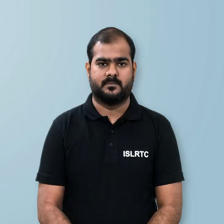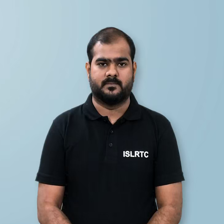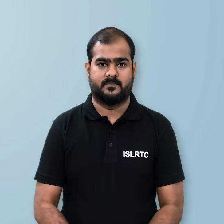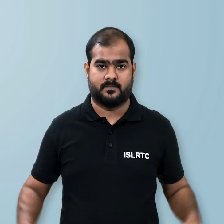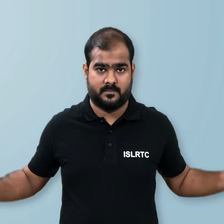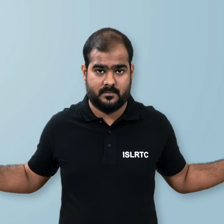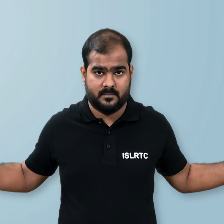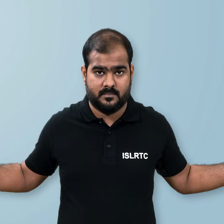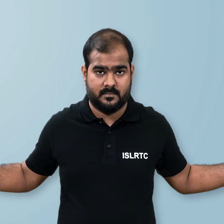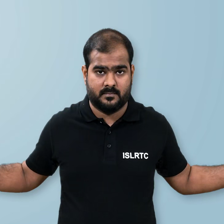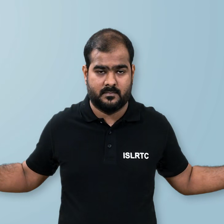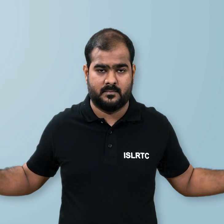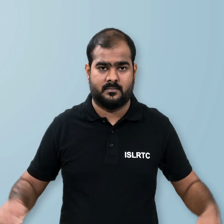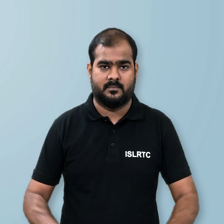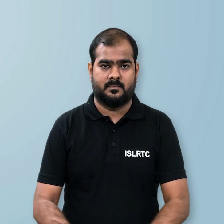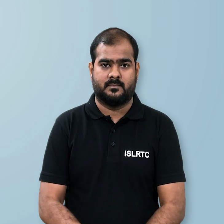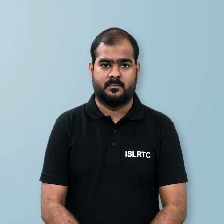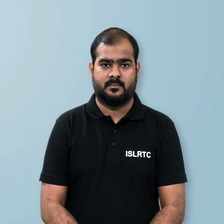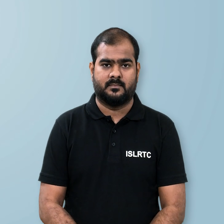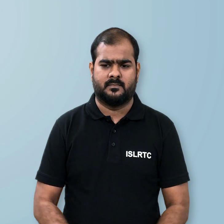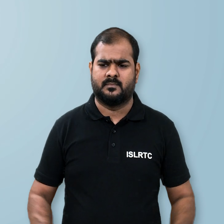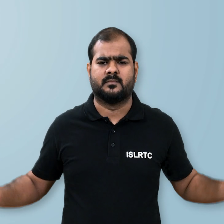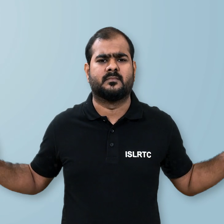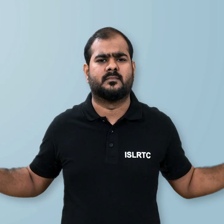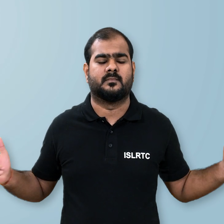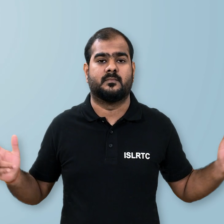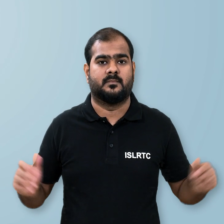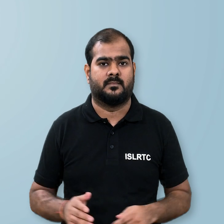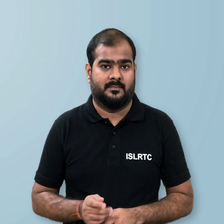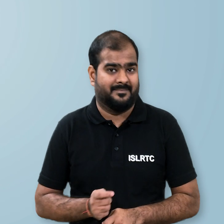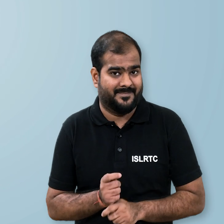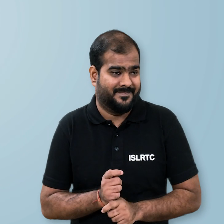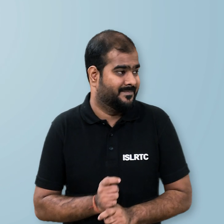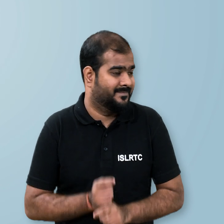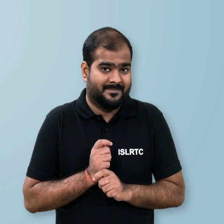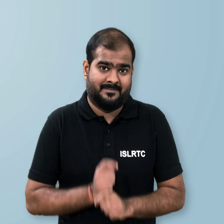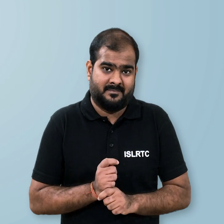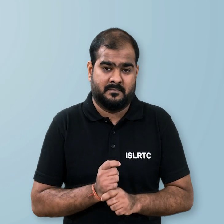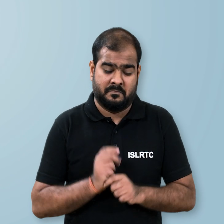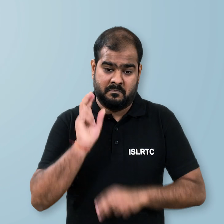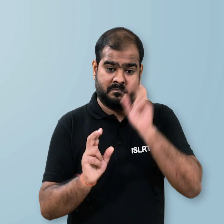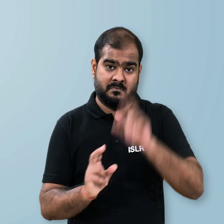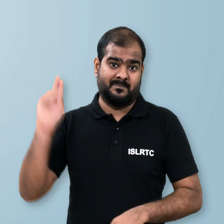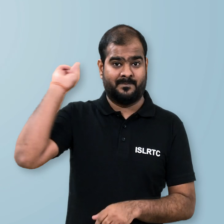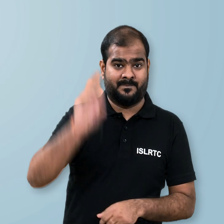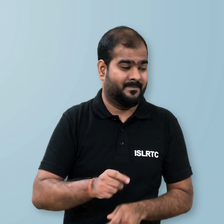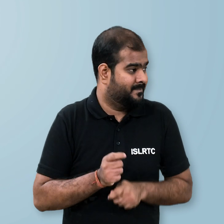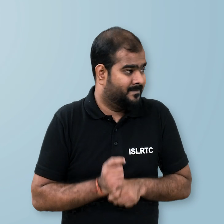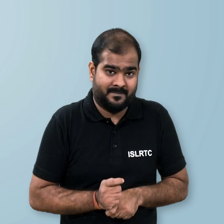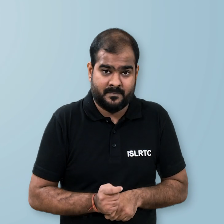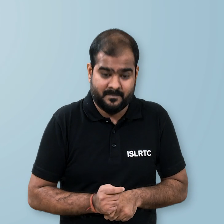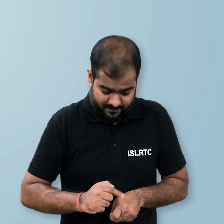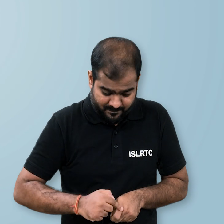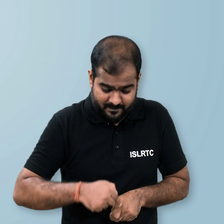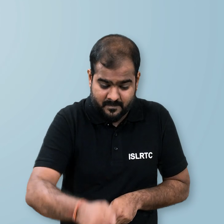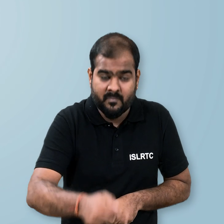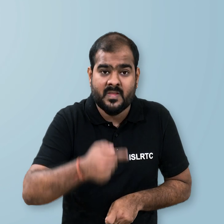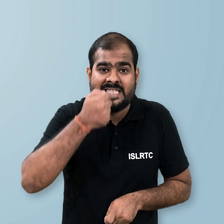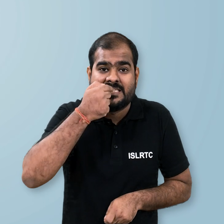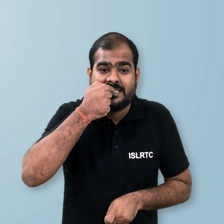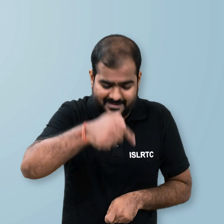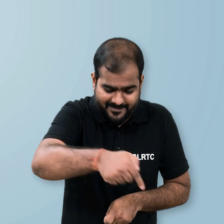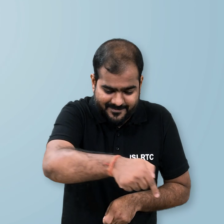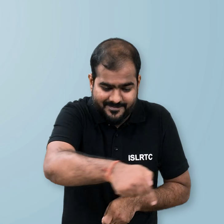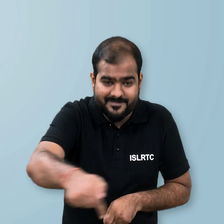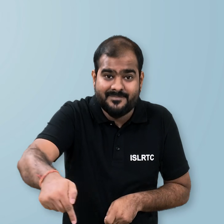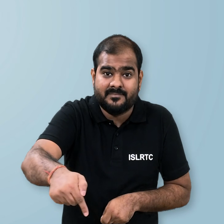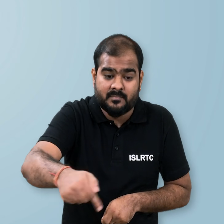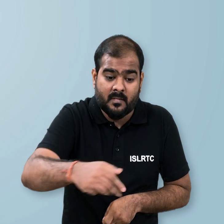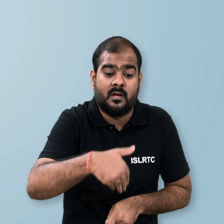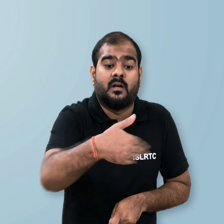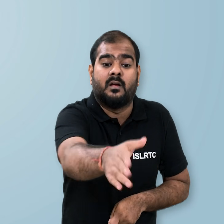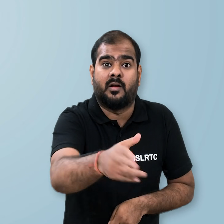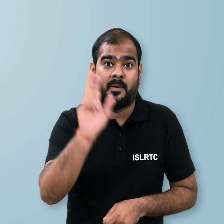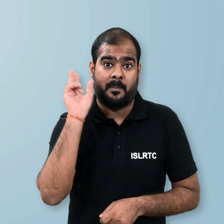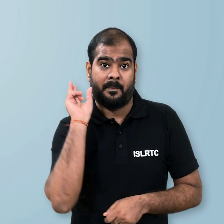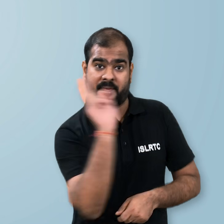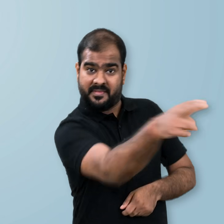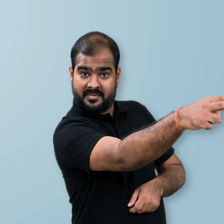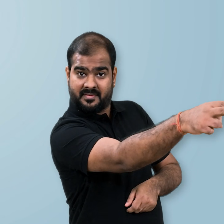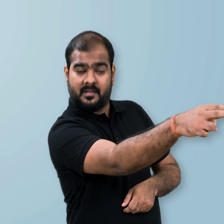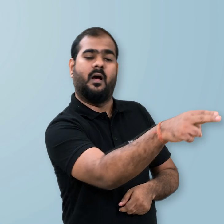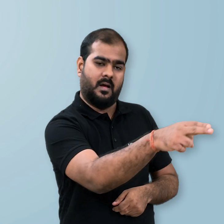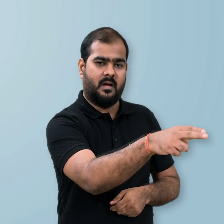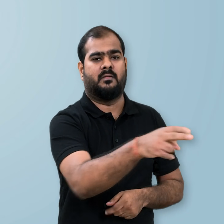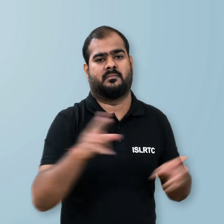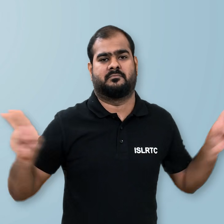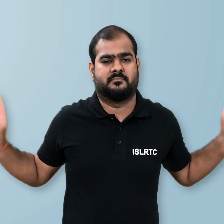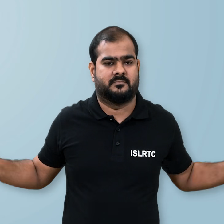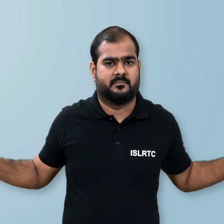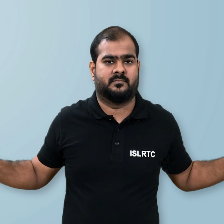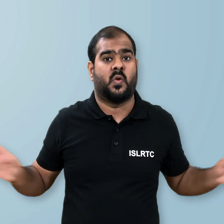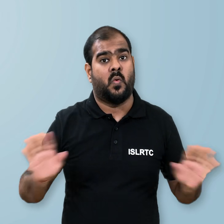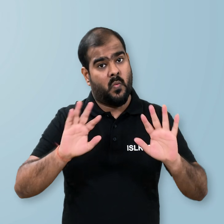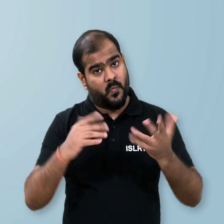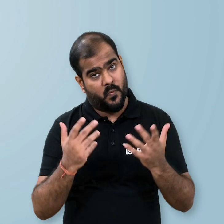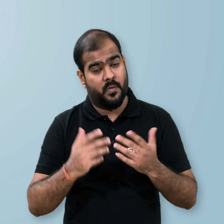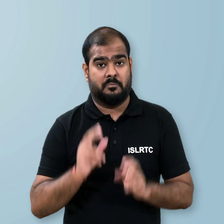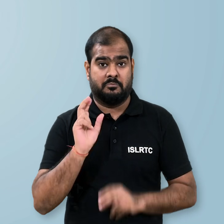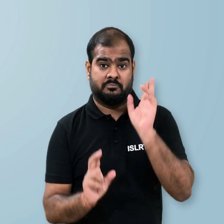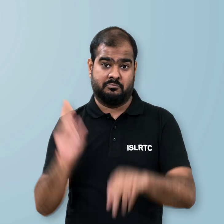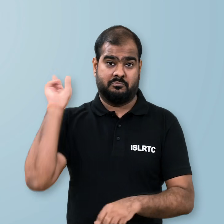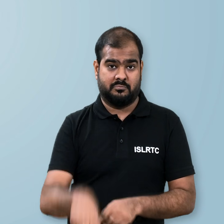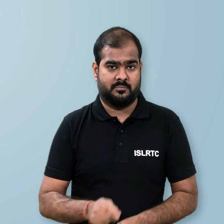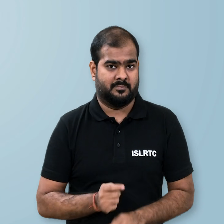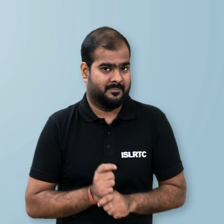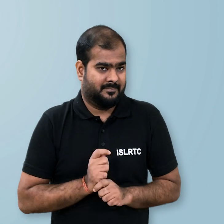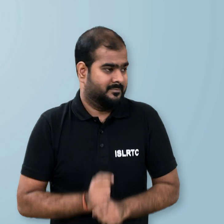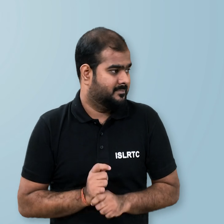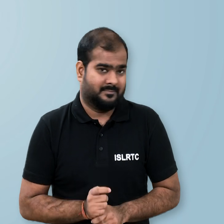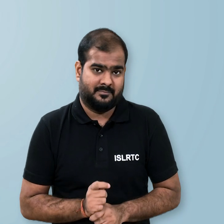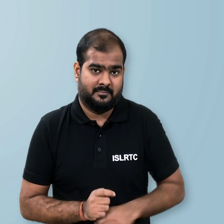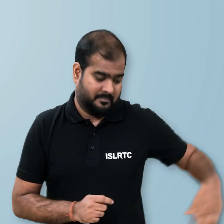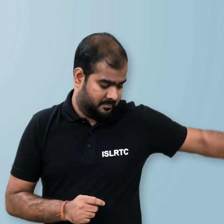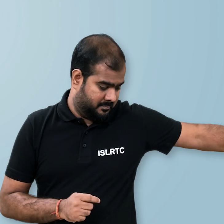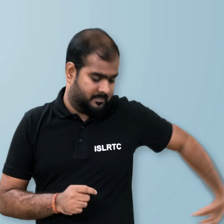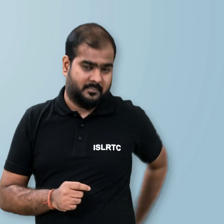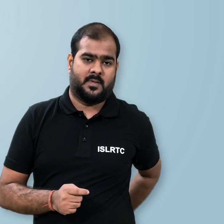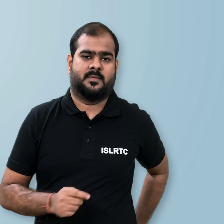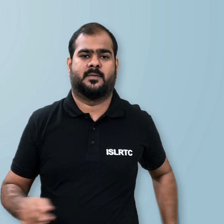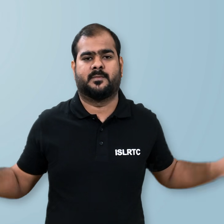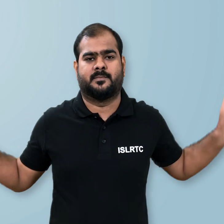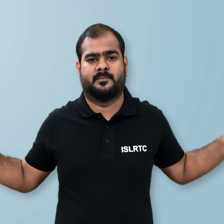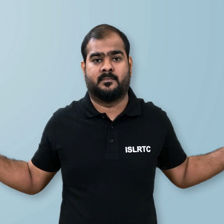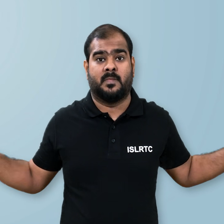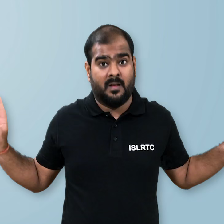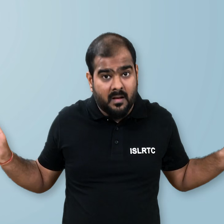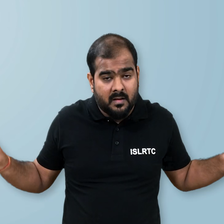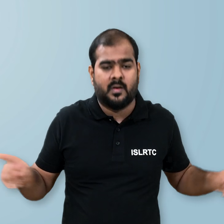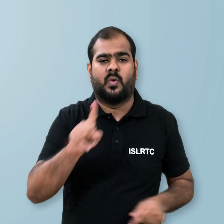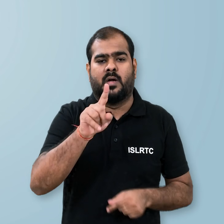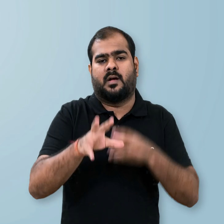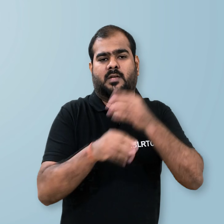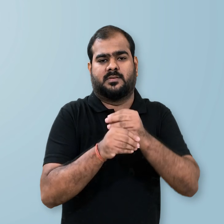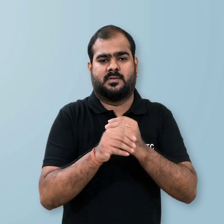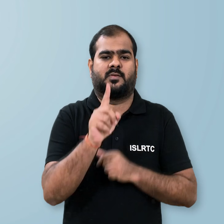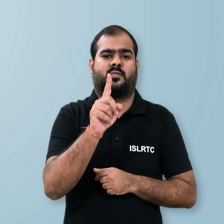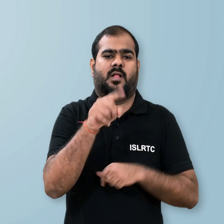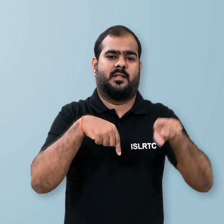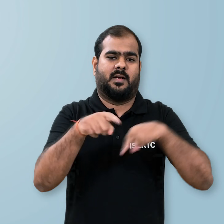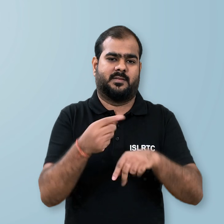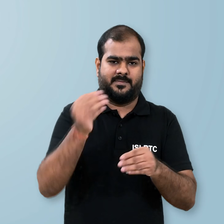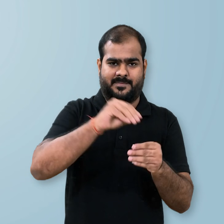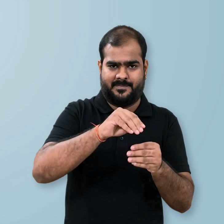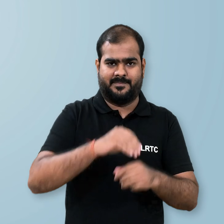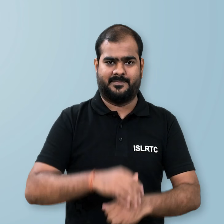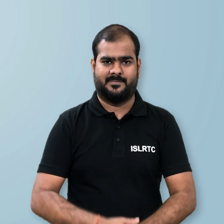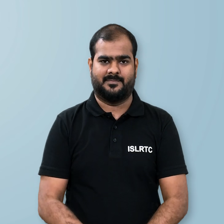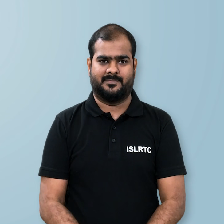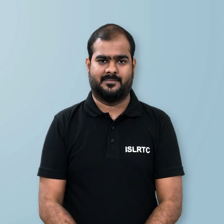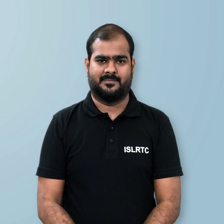Wide Ball A delivery bowled too far from the batsman for them to hit, resulting in an extra run.